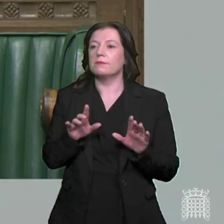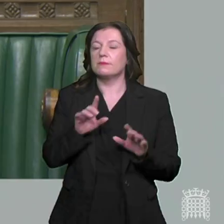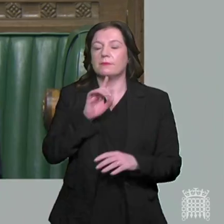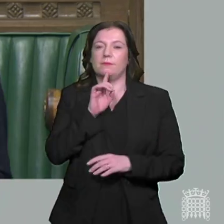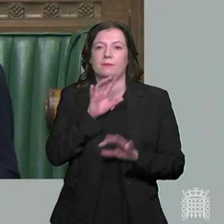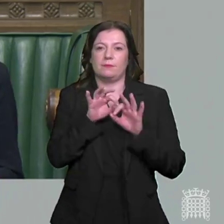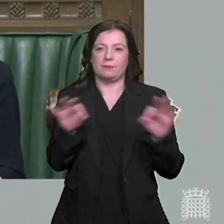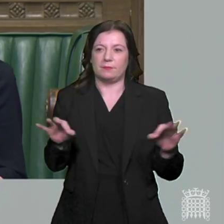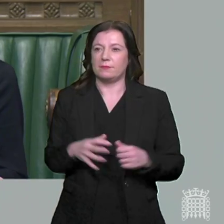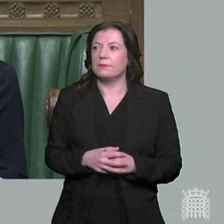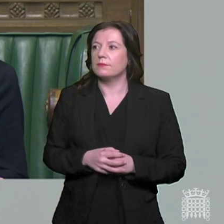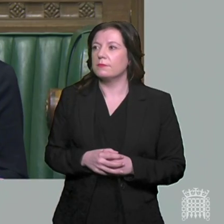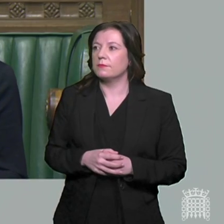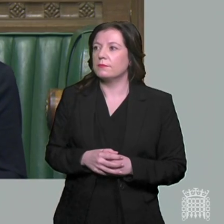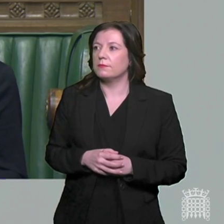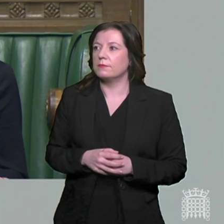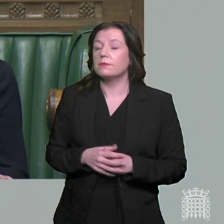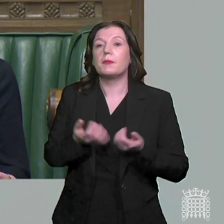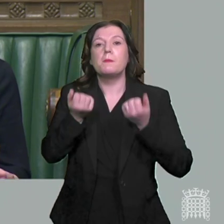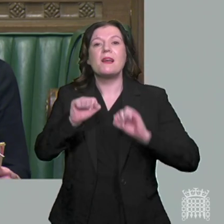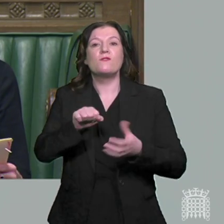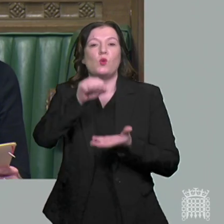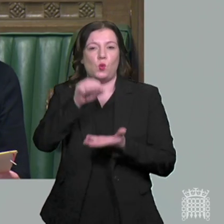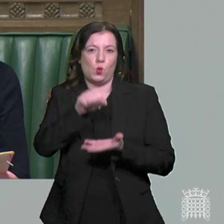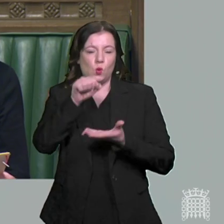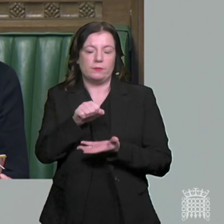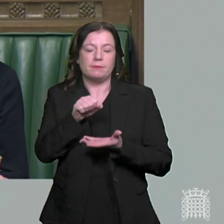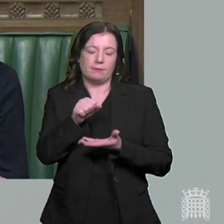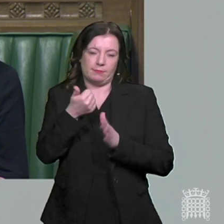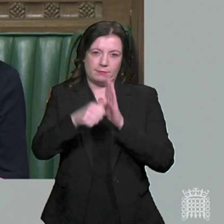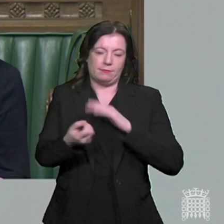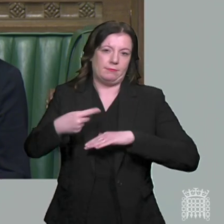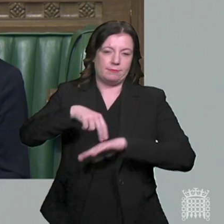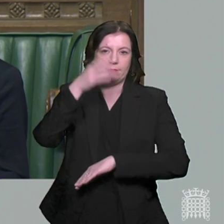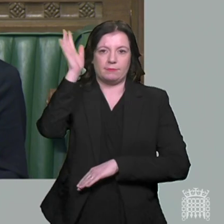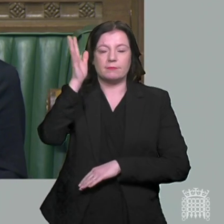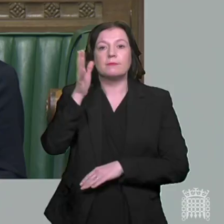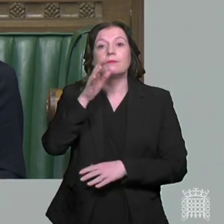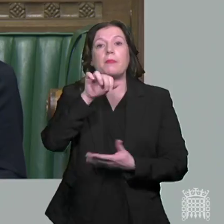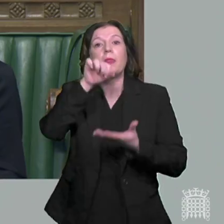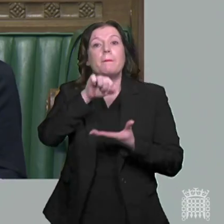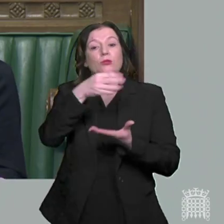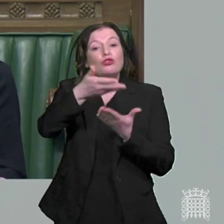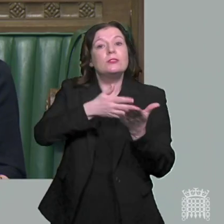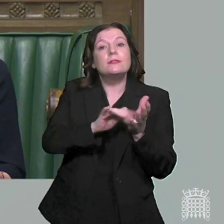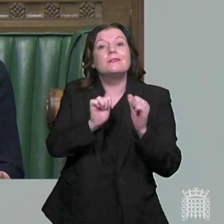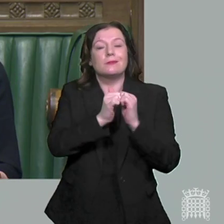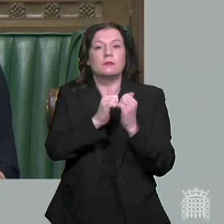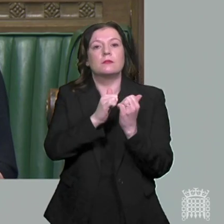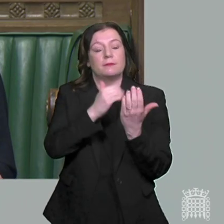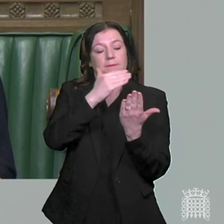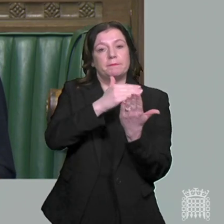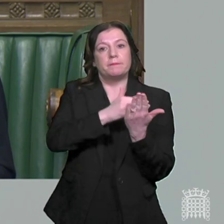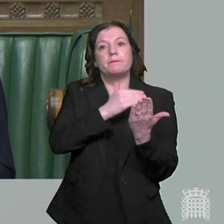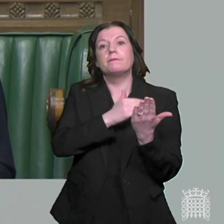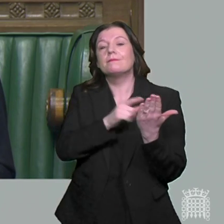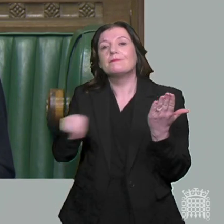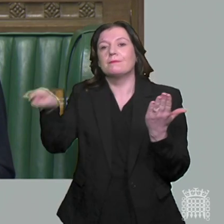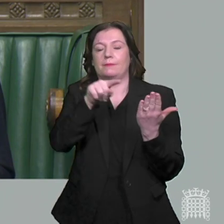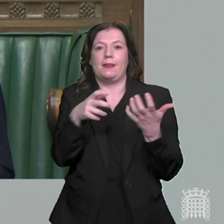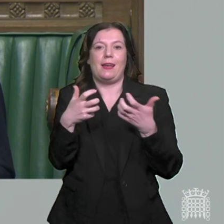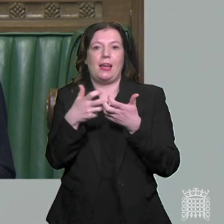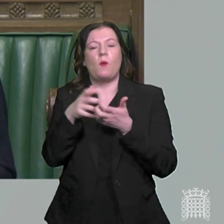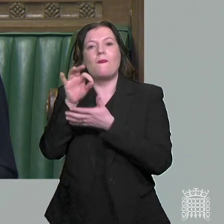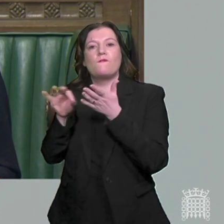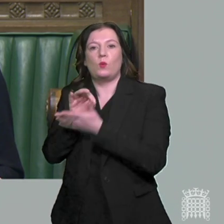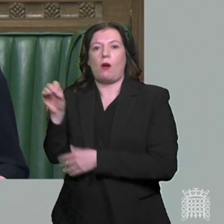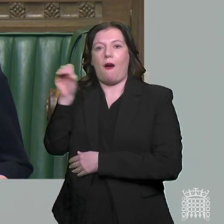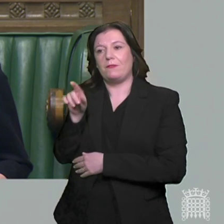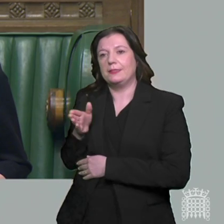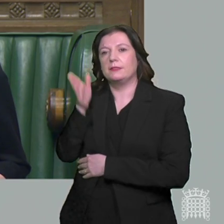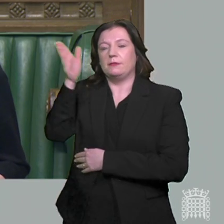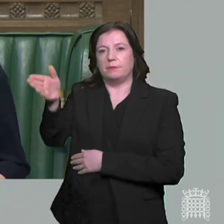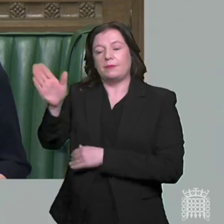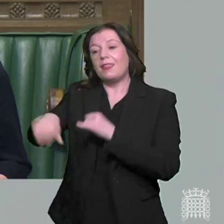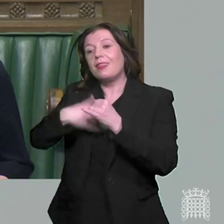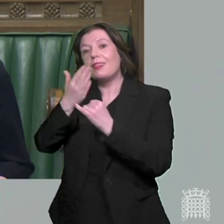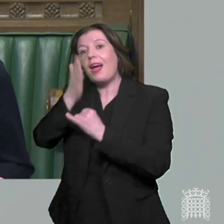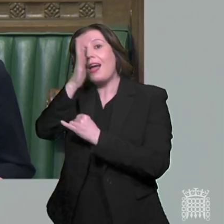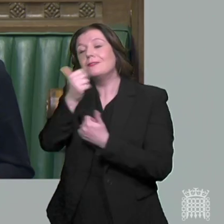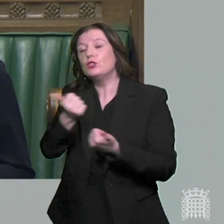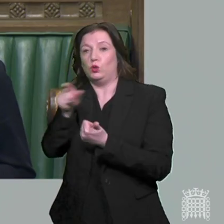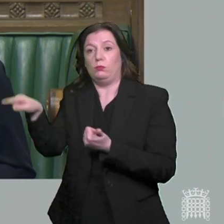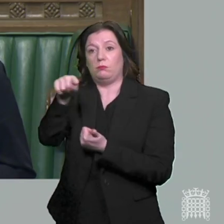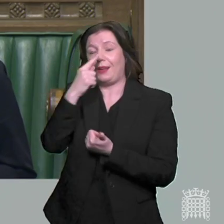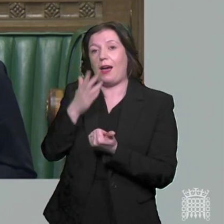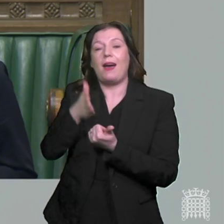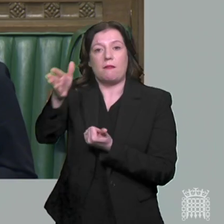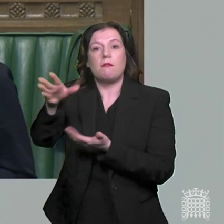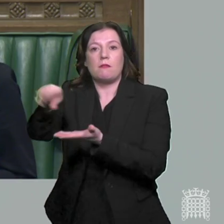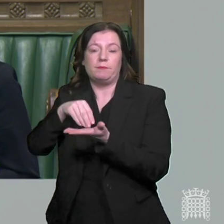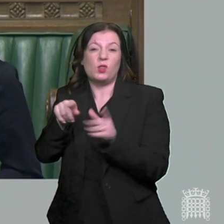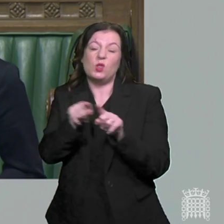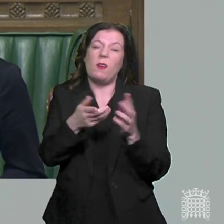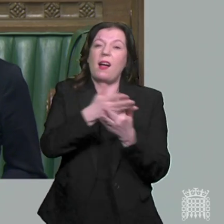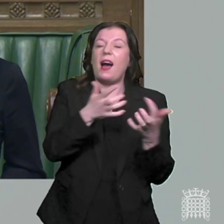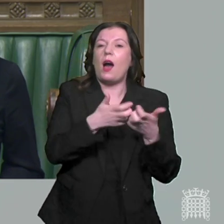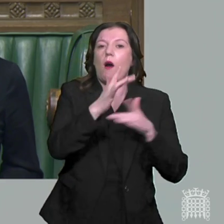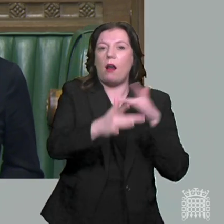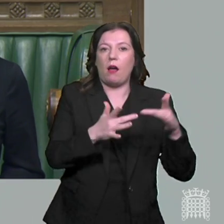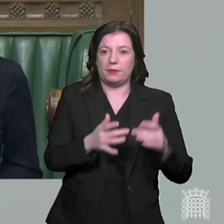Before I call the Chancellor of the Exchequer, I remind honourable Members that copies of the Budget resolutions will be available to them from the Vote Office in the Members Lobby at the end of the Chancellor’s statement, and of course online.